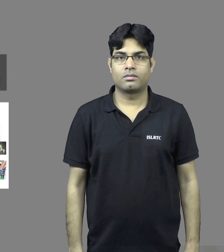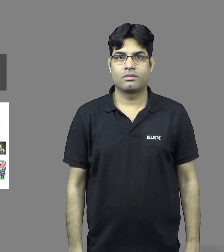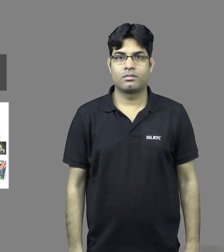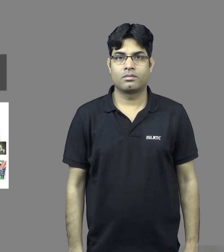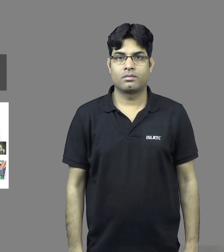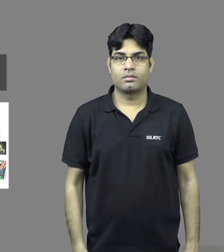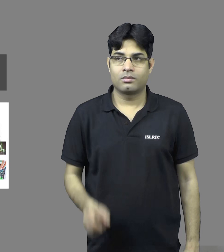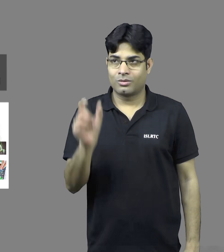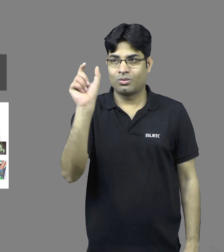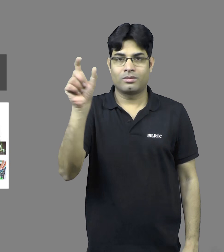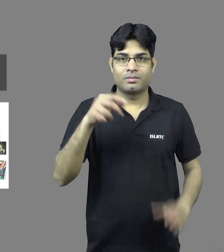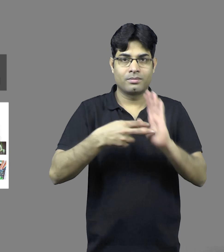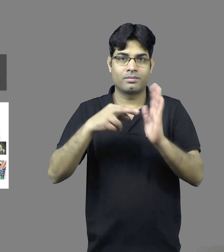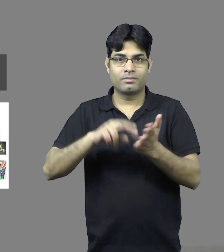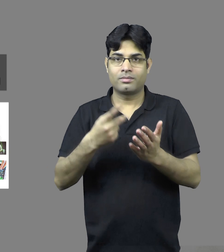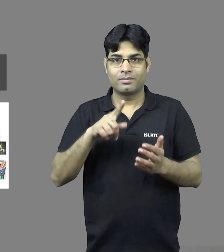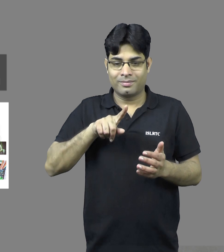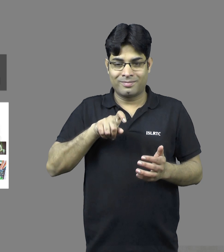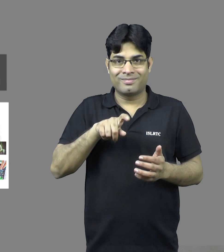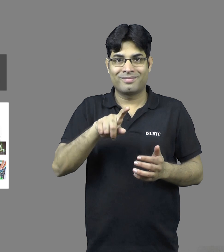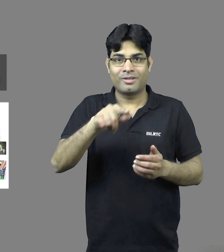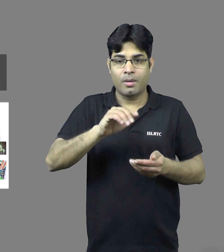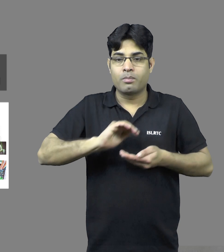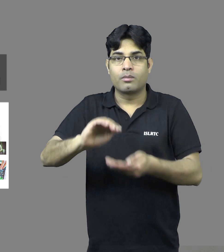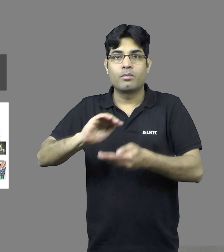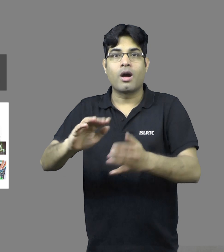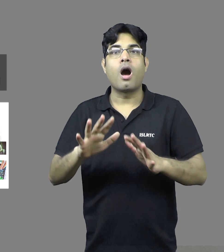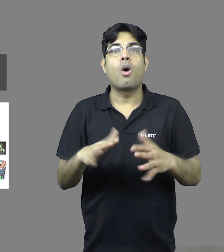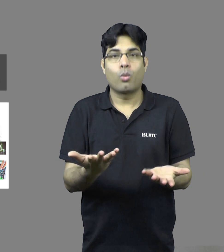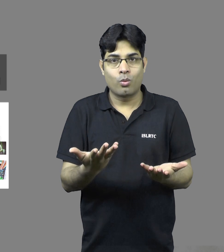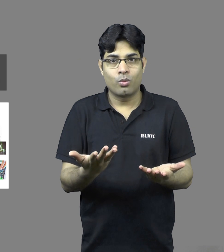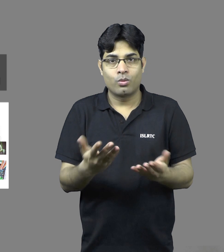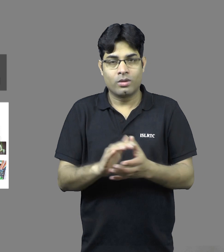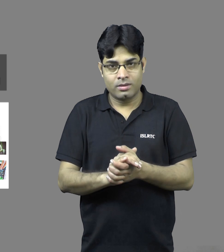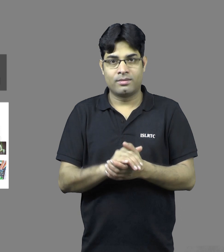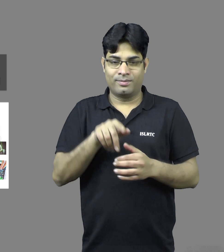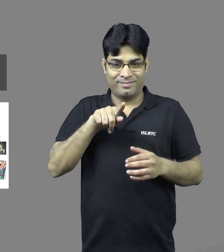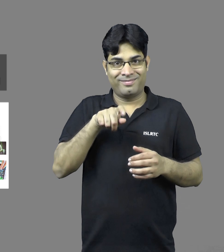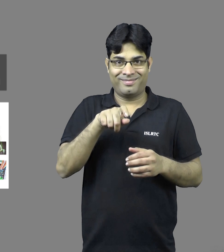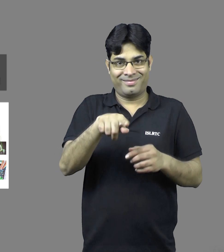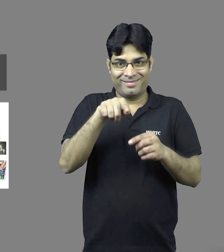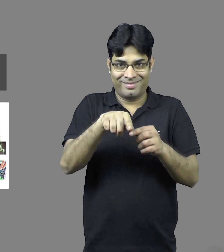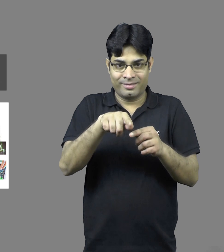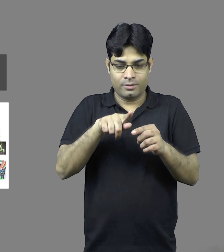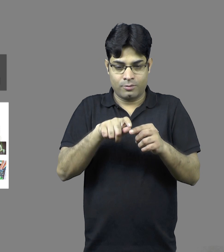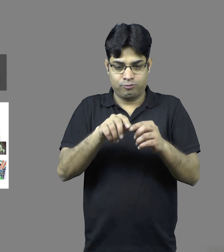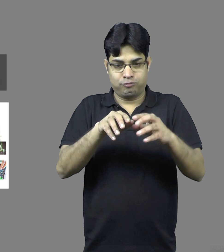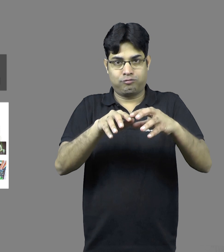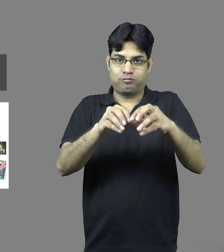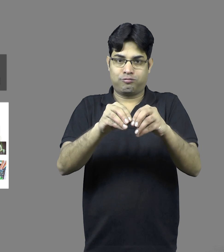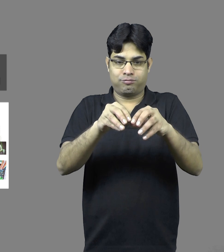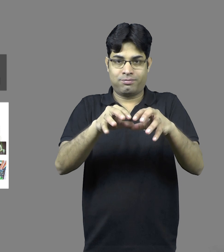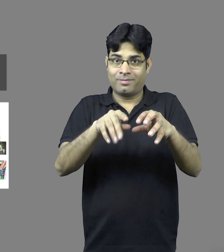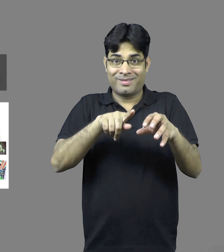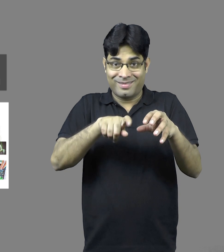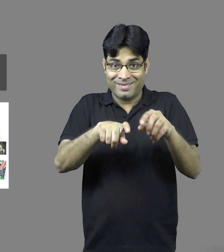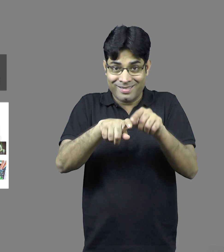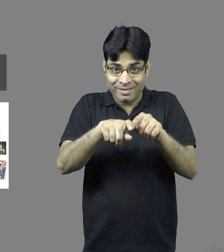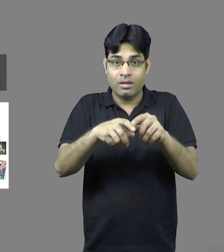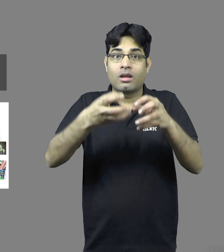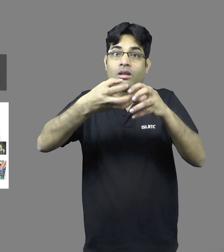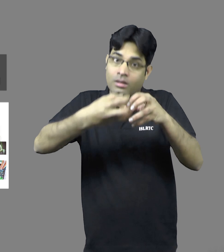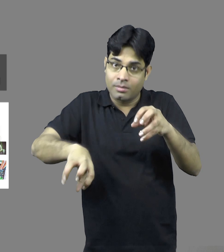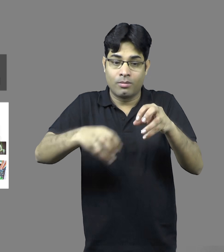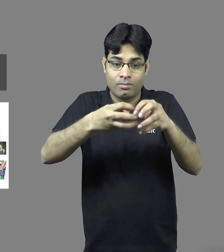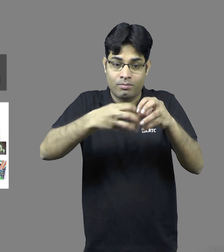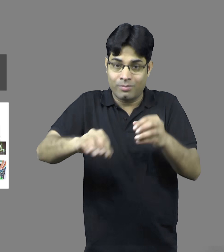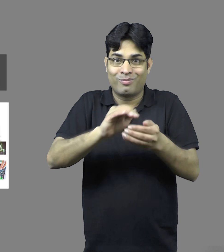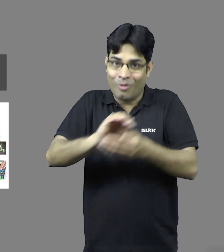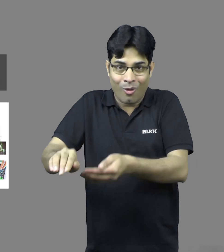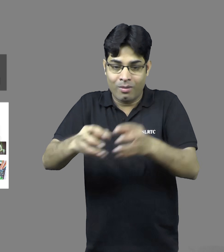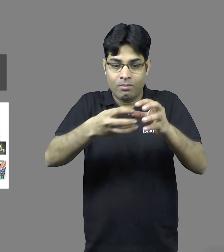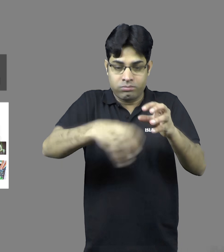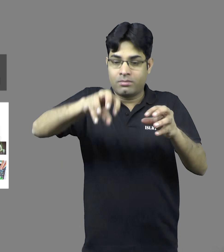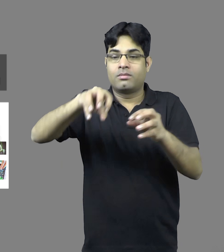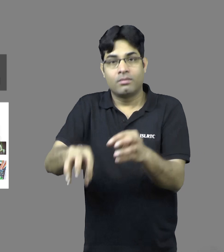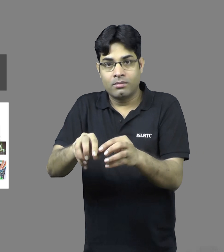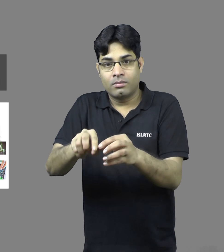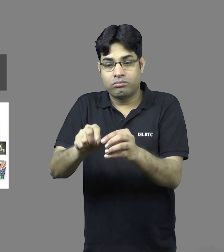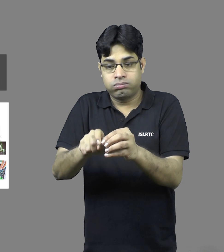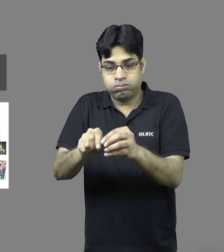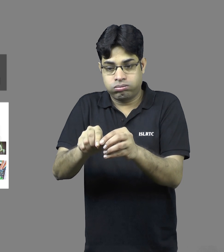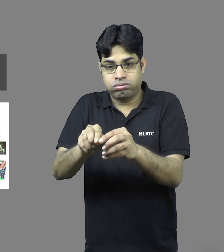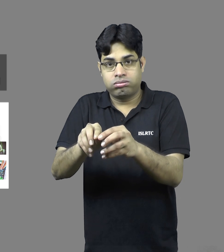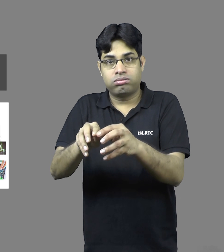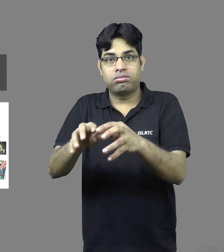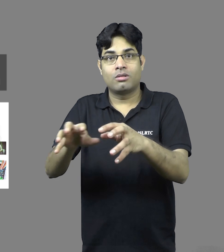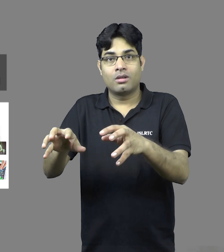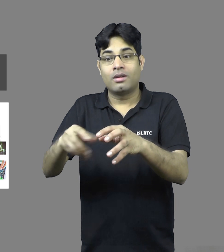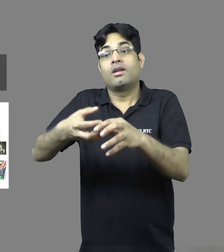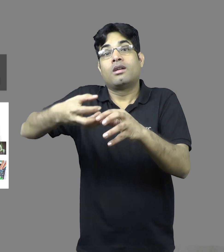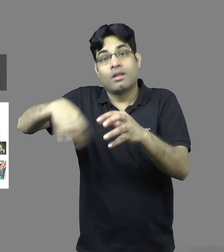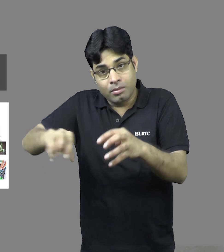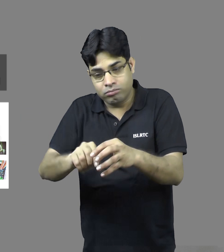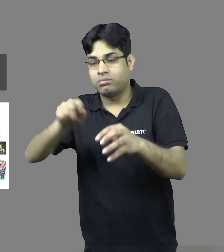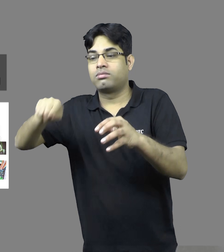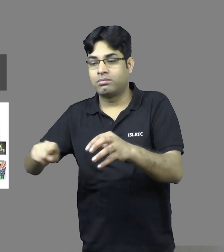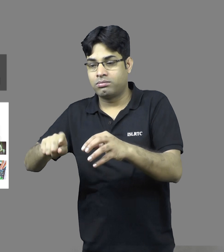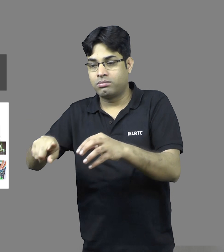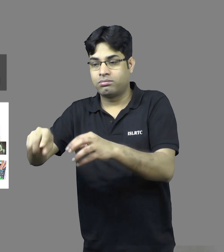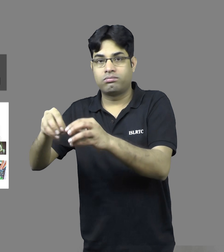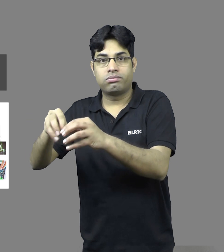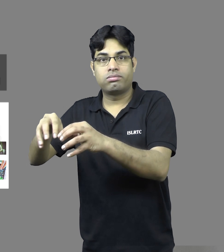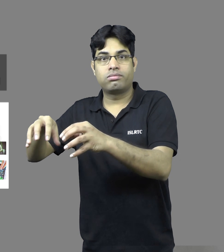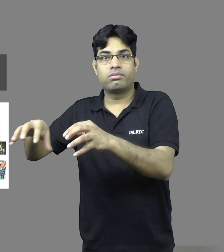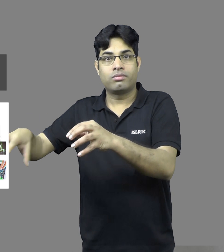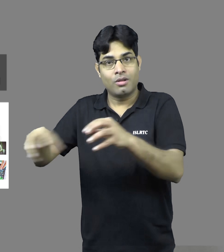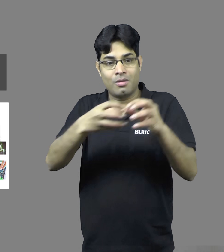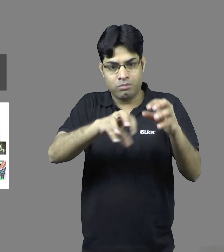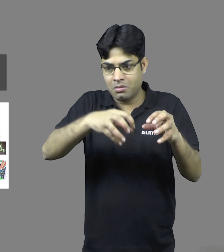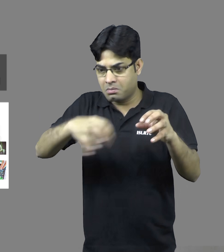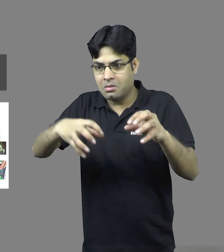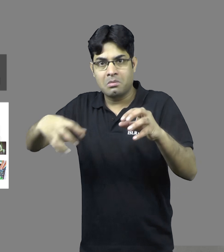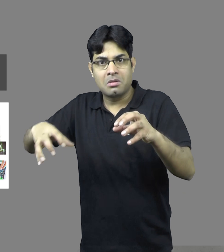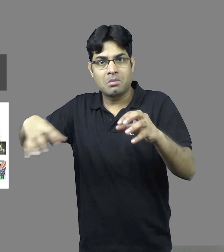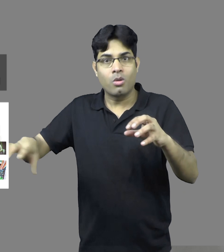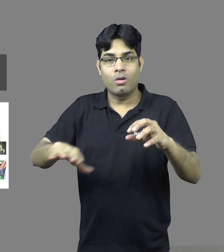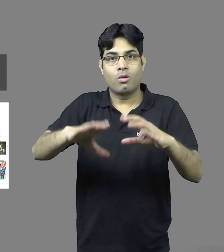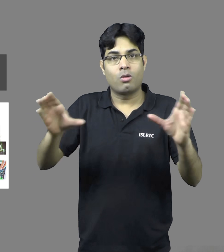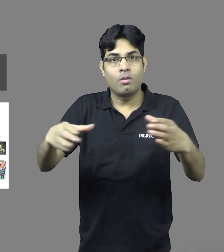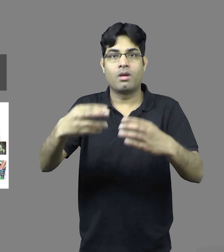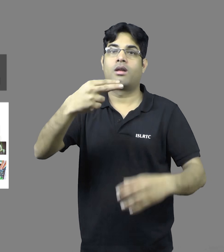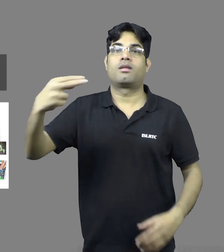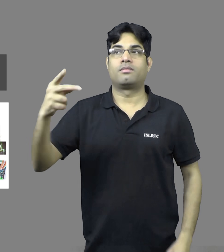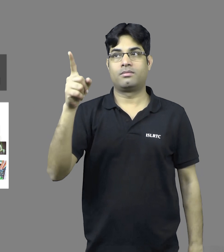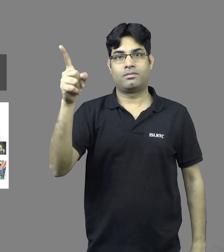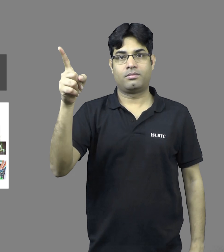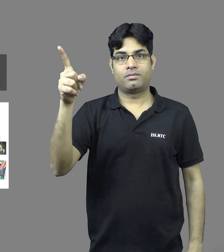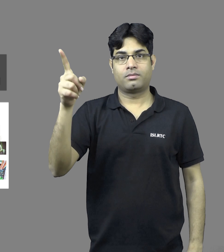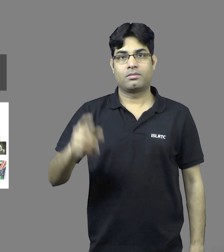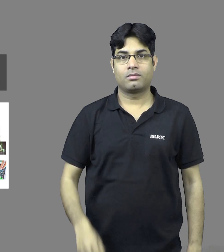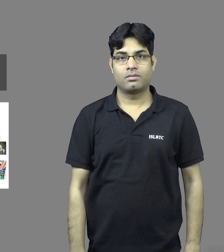Vegetative Reproduction